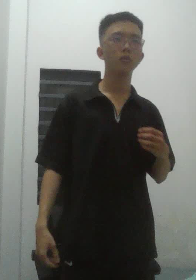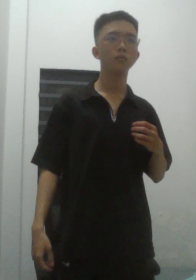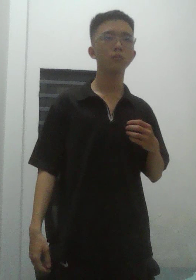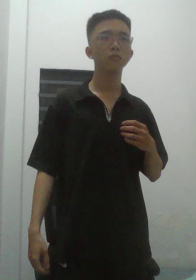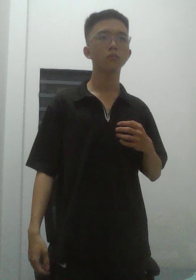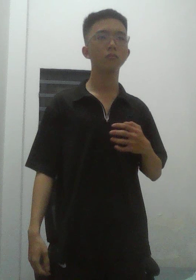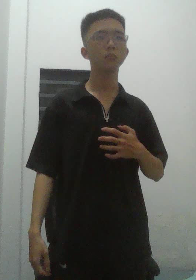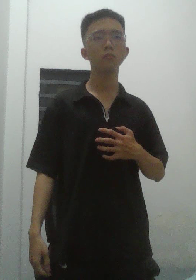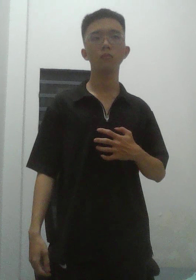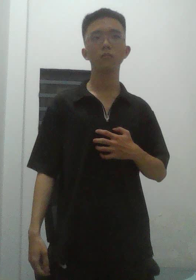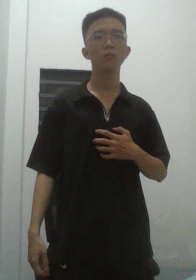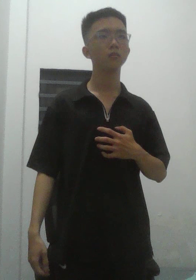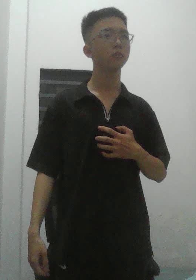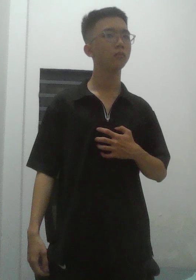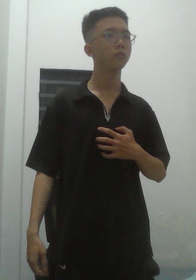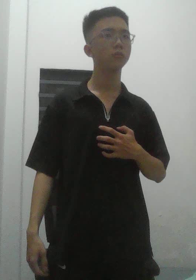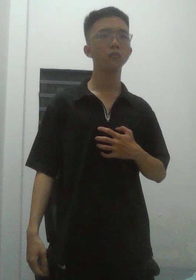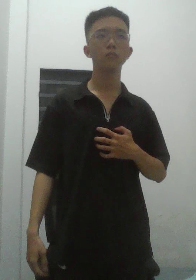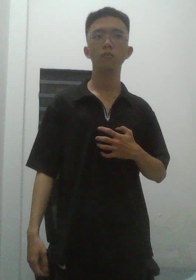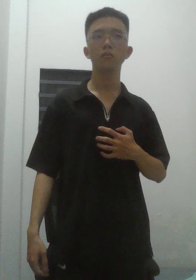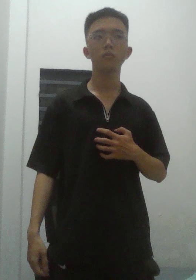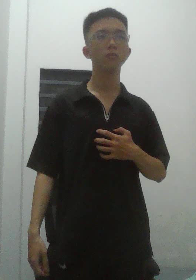khong thich